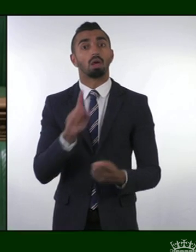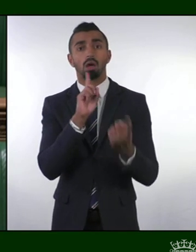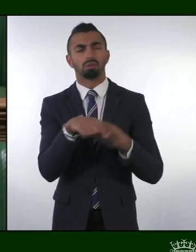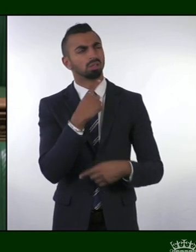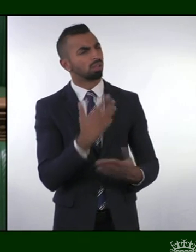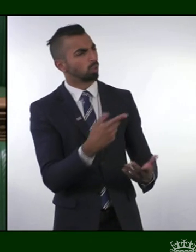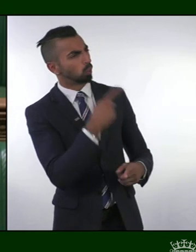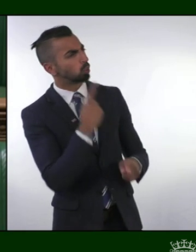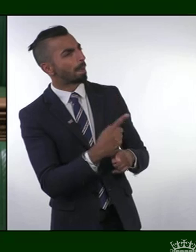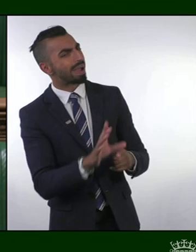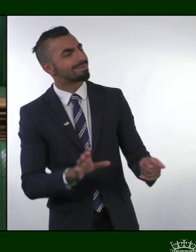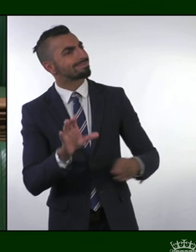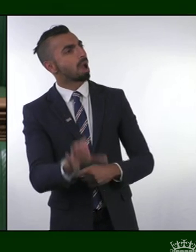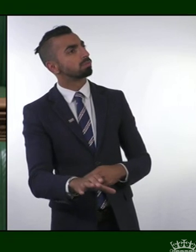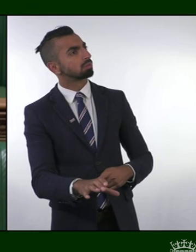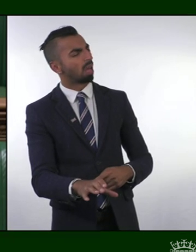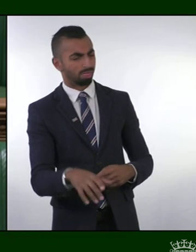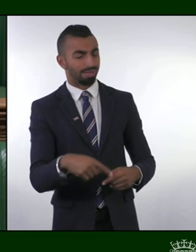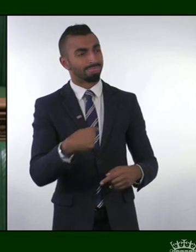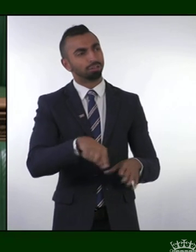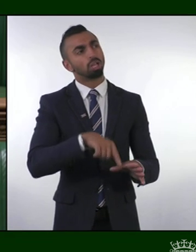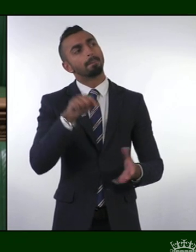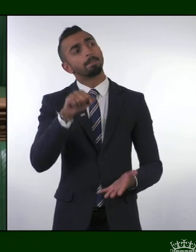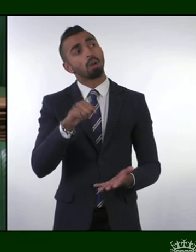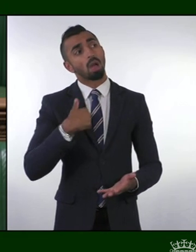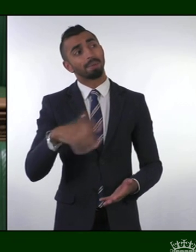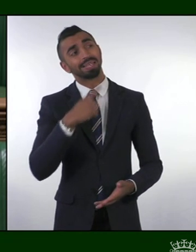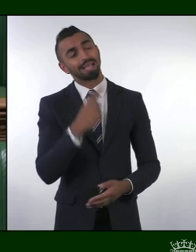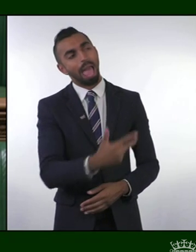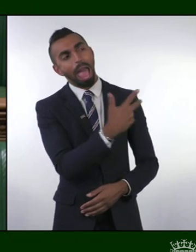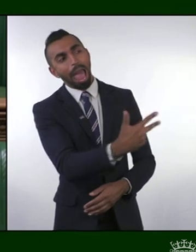I announced £88 billion at the Budget for this year.